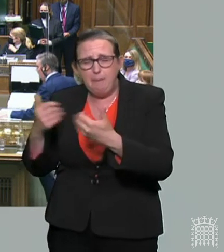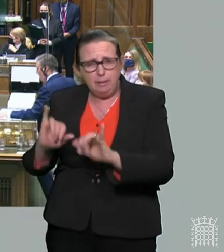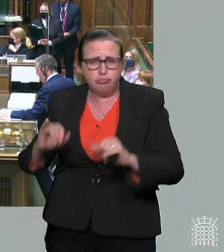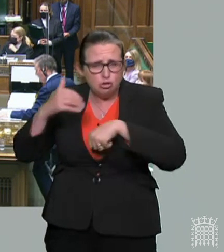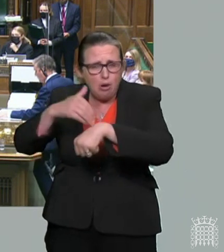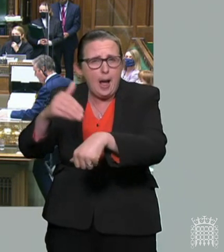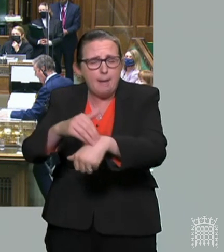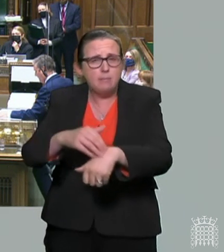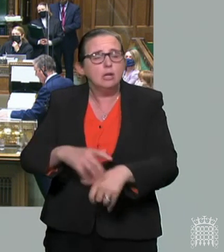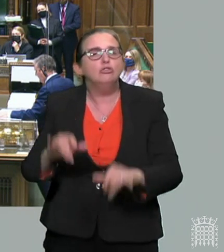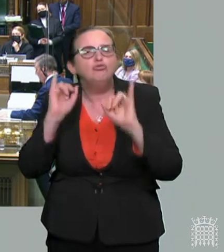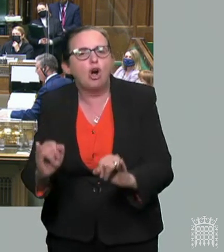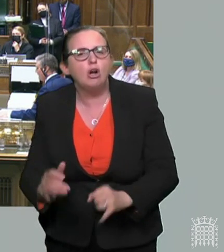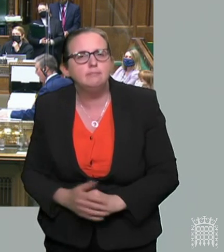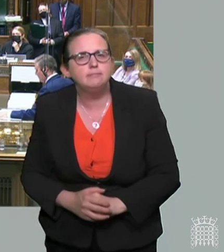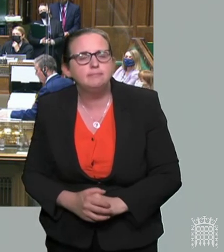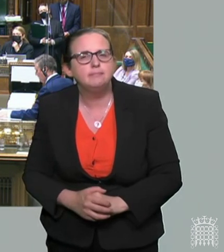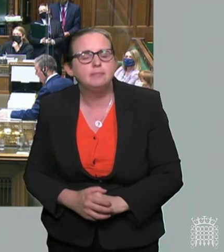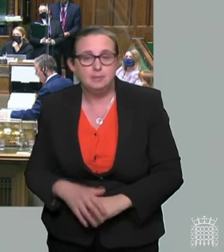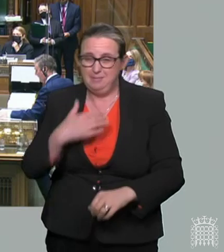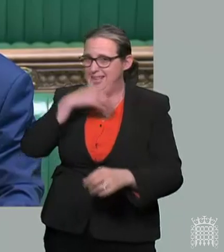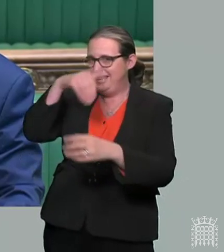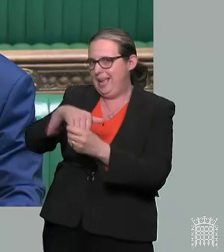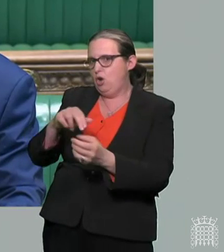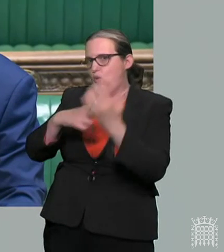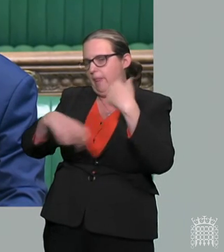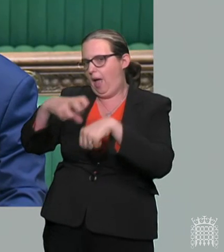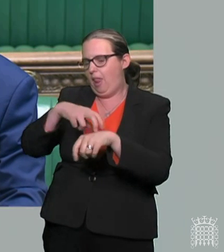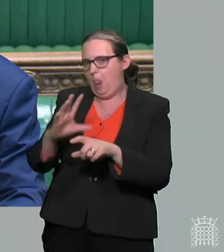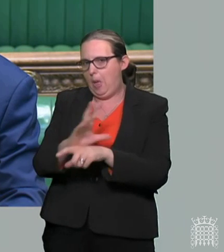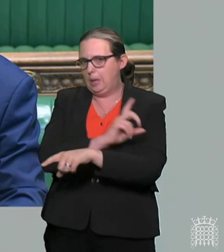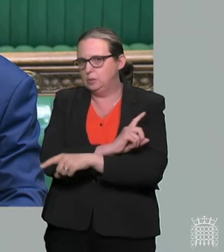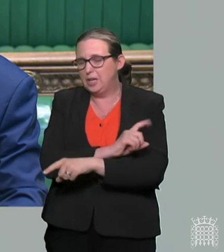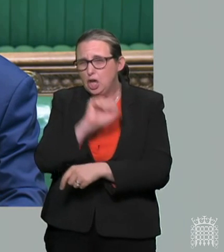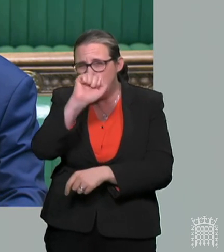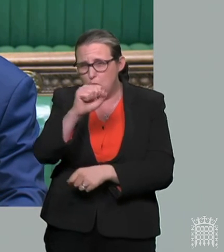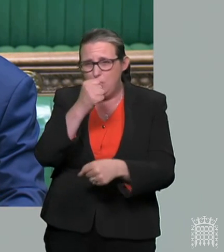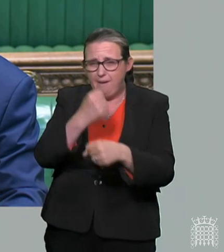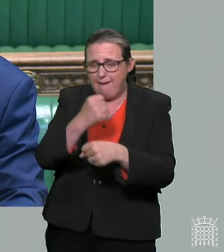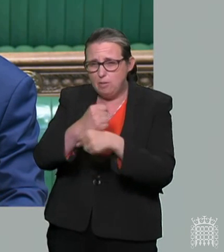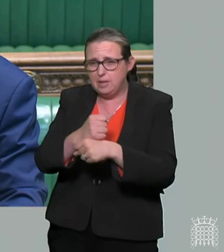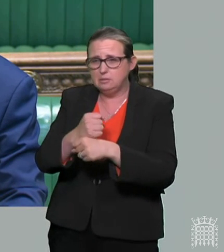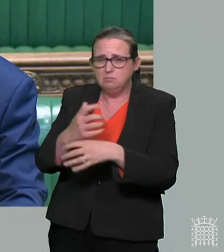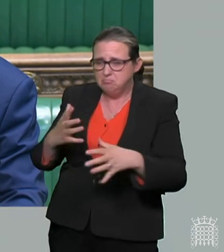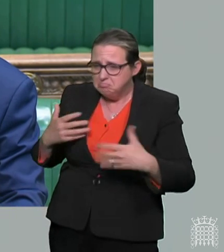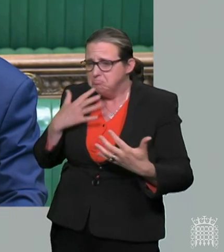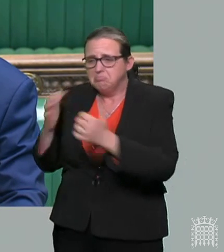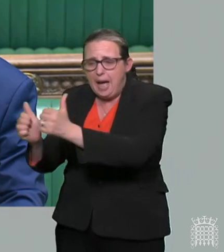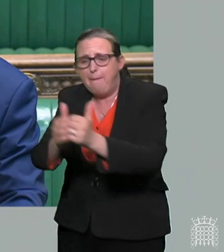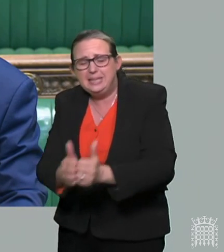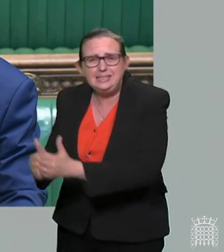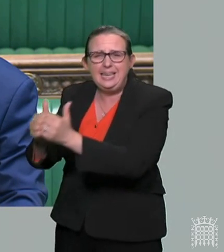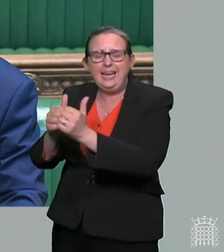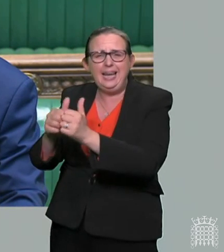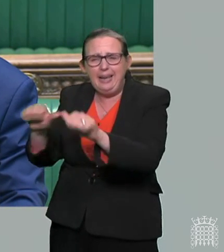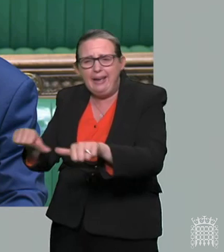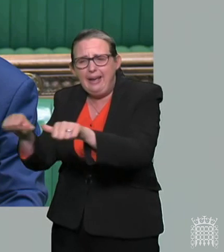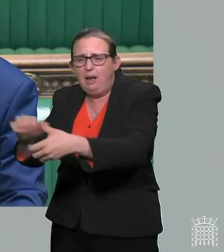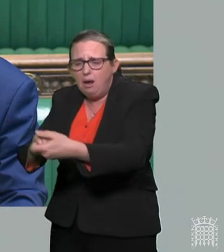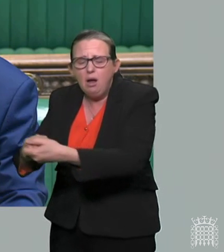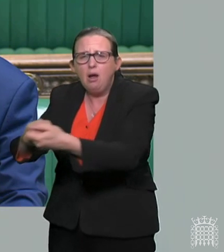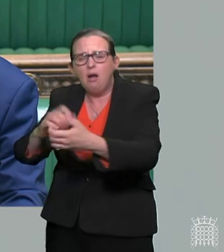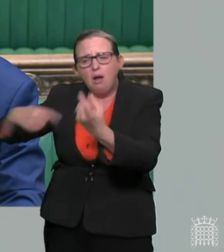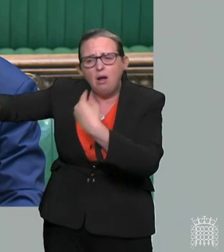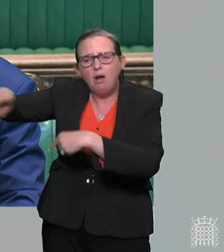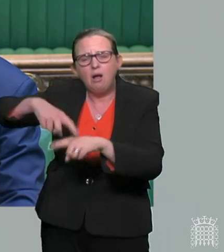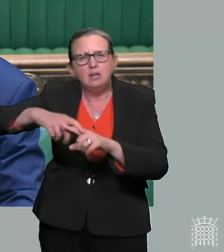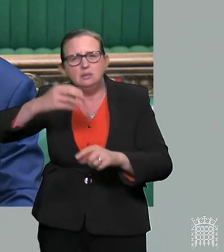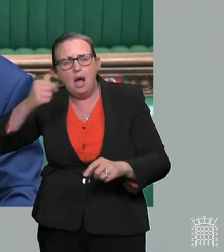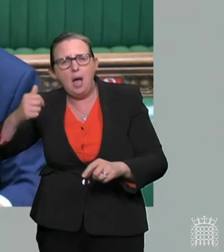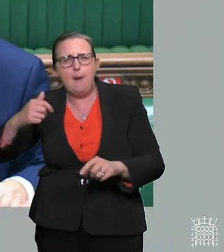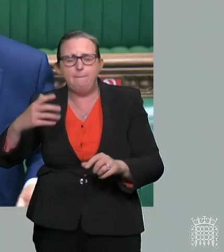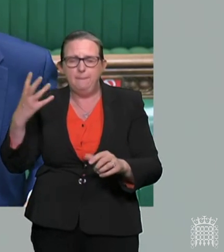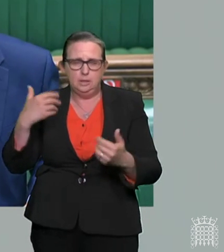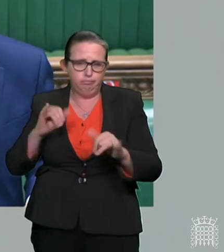I was in Northern Ireland last week, and it is absolutely clear that the Government’s amnesty is not supported by the political parties in Northern Ireland and it is not supported by victims’ groups.